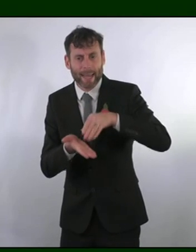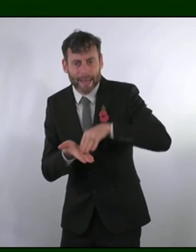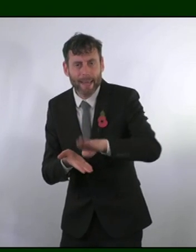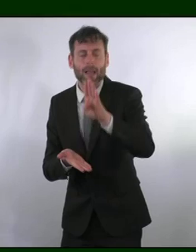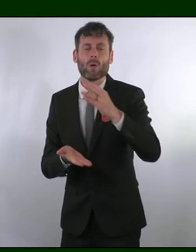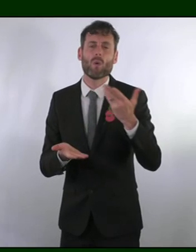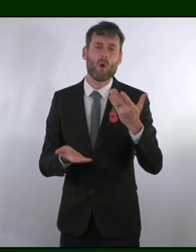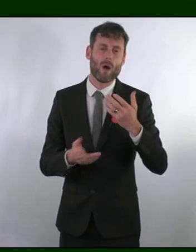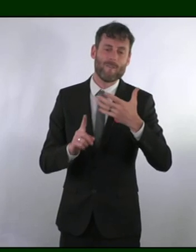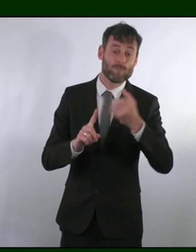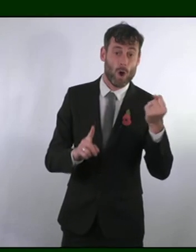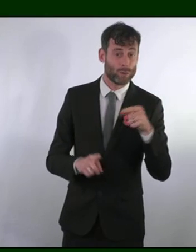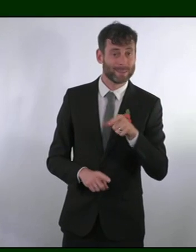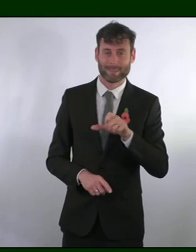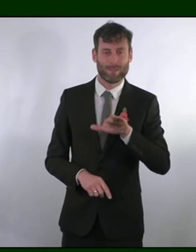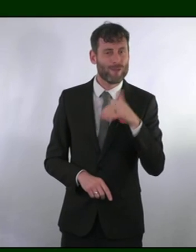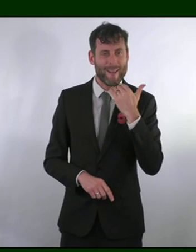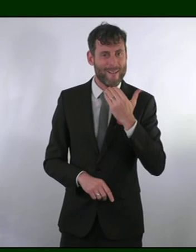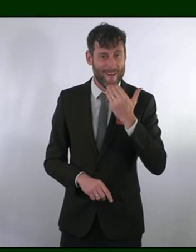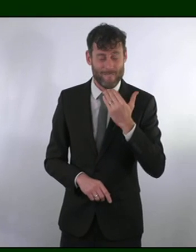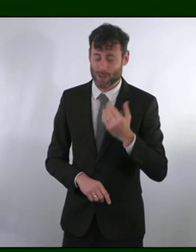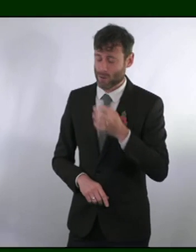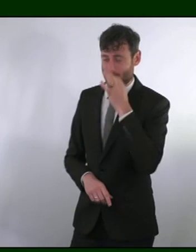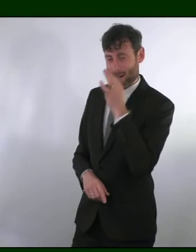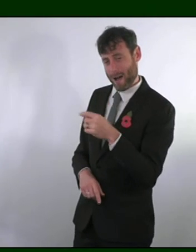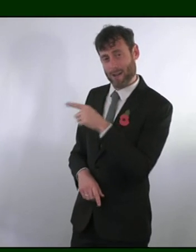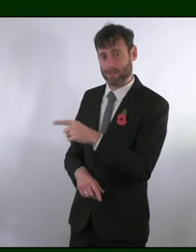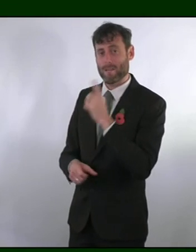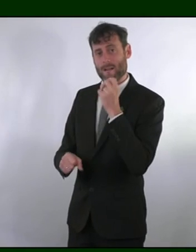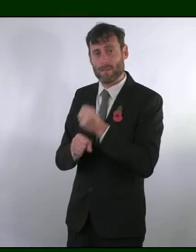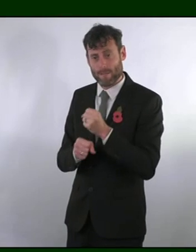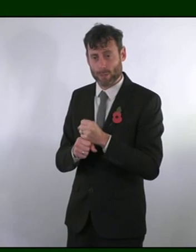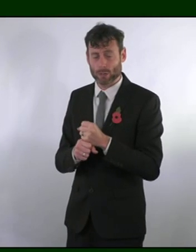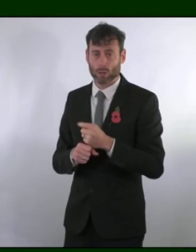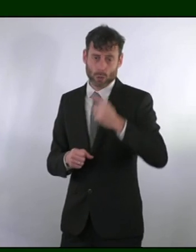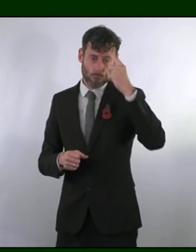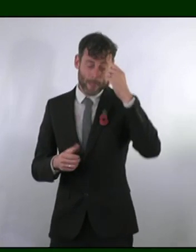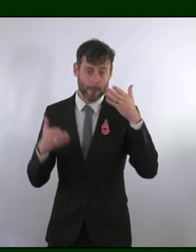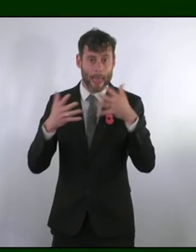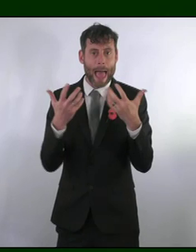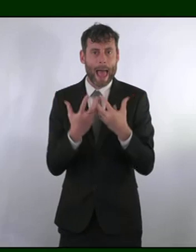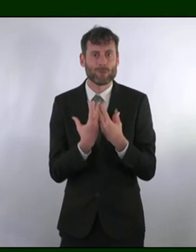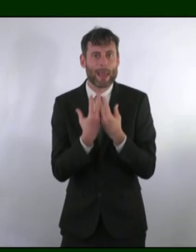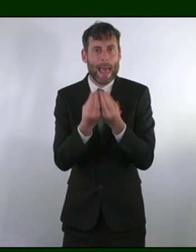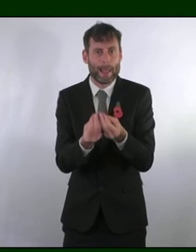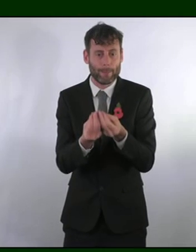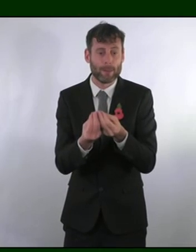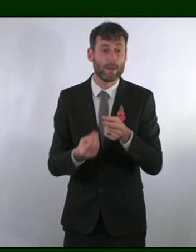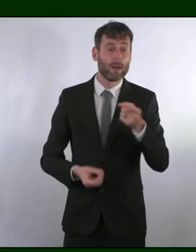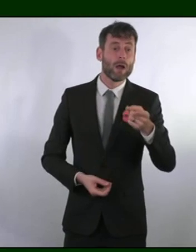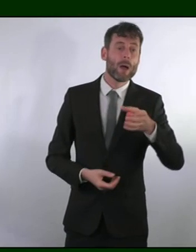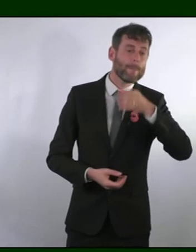Will the Prime Minister therefore raise this matter with the Chancellor and bring forward a package that offers businesses in the supply chain some hope of seeing the spring?